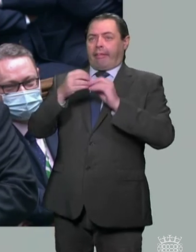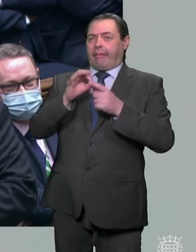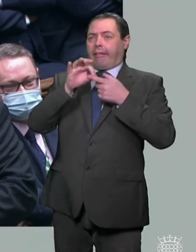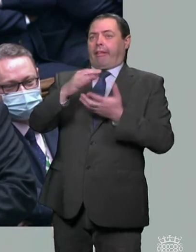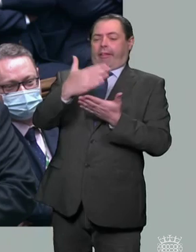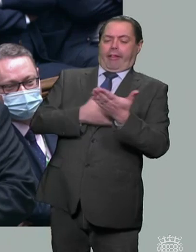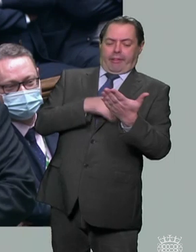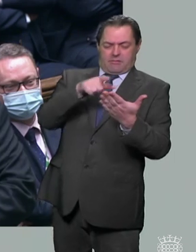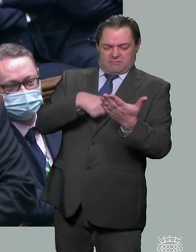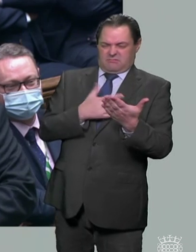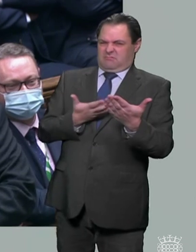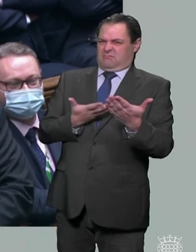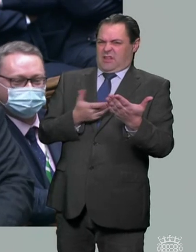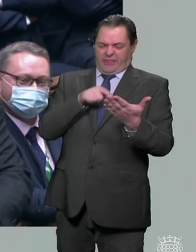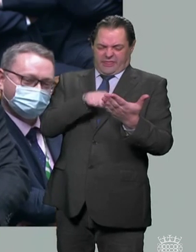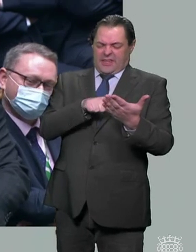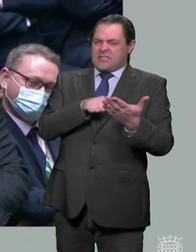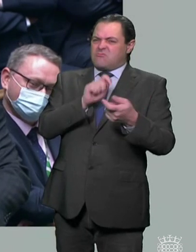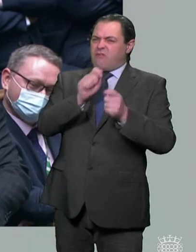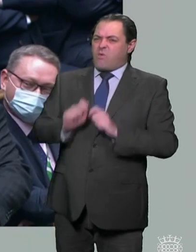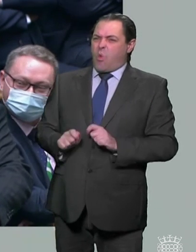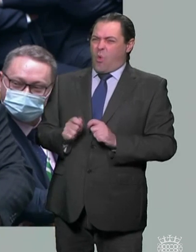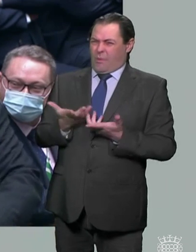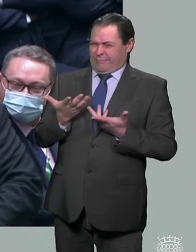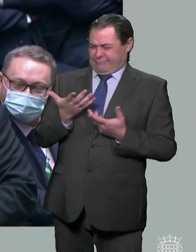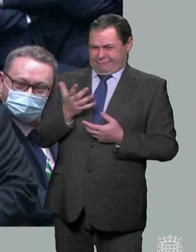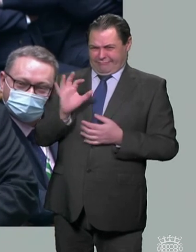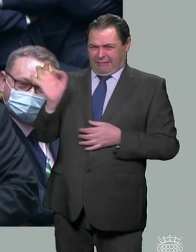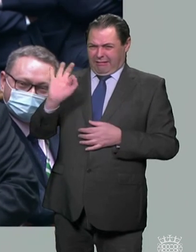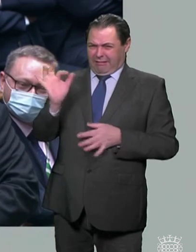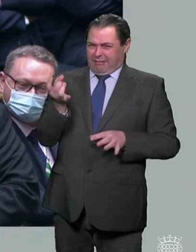These so-called reforms do not even scratch the surface.